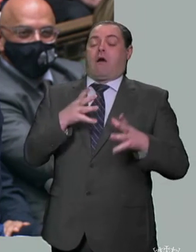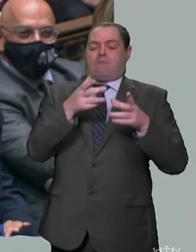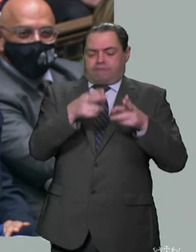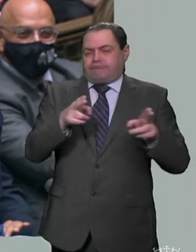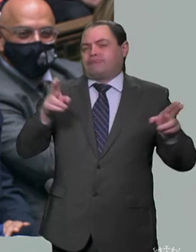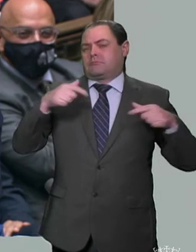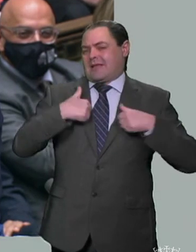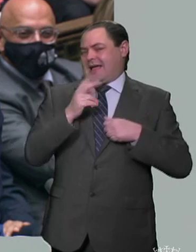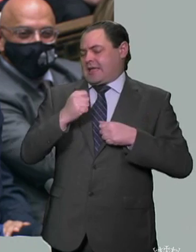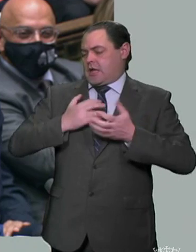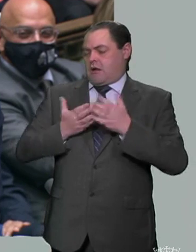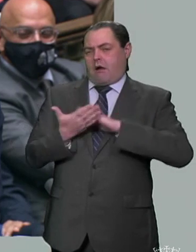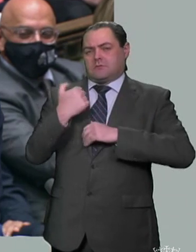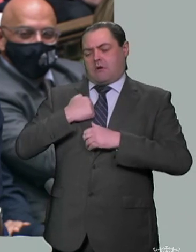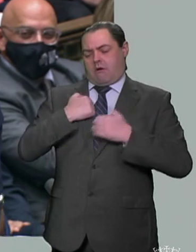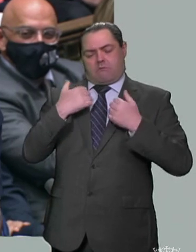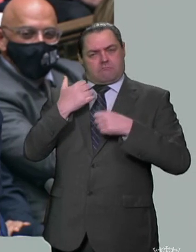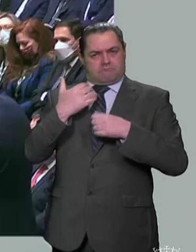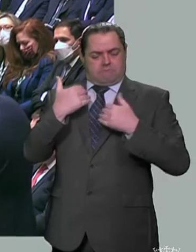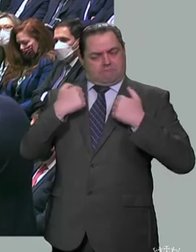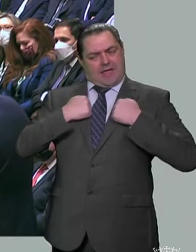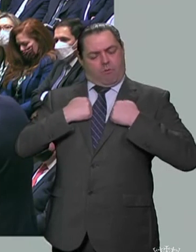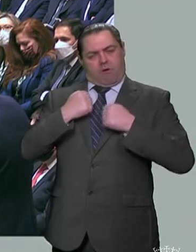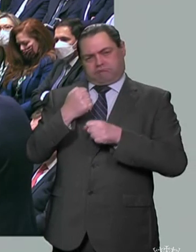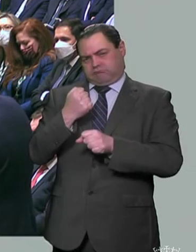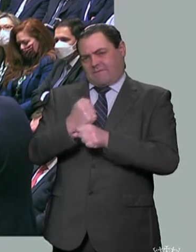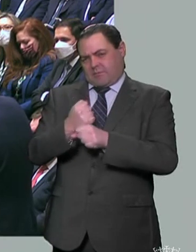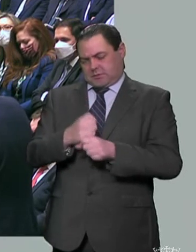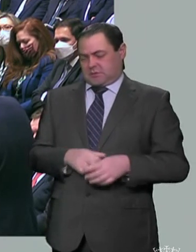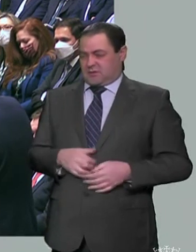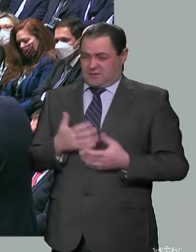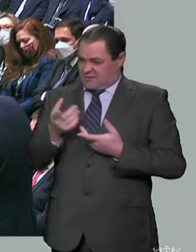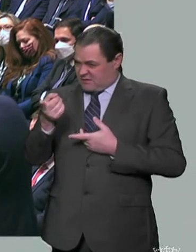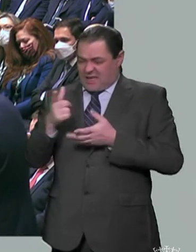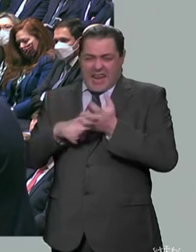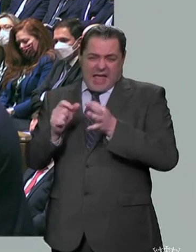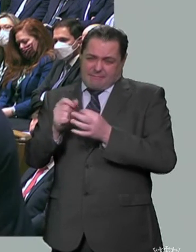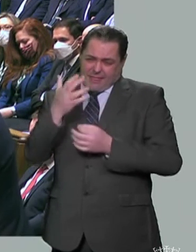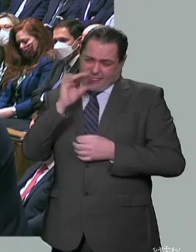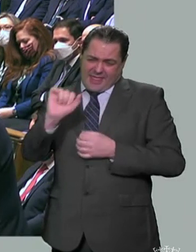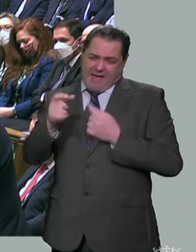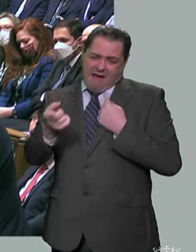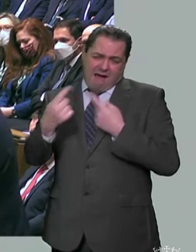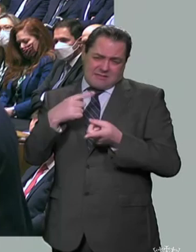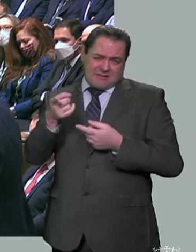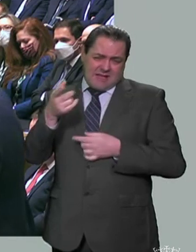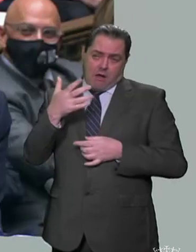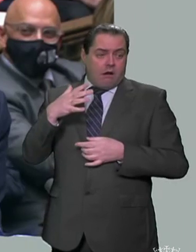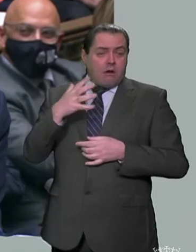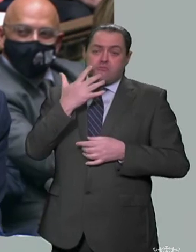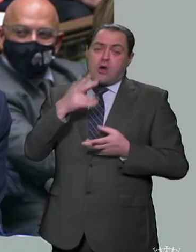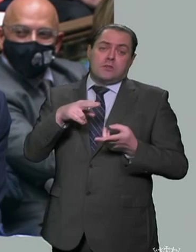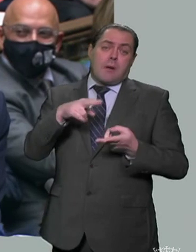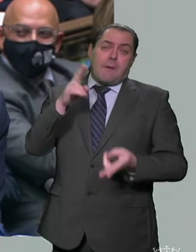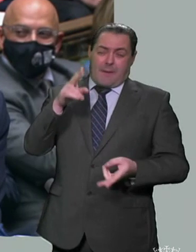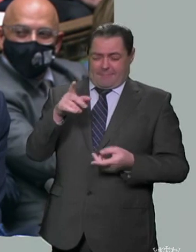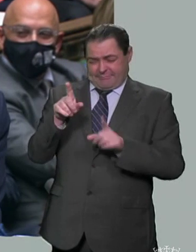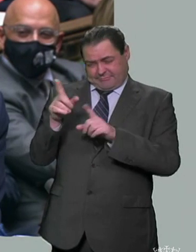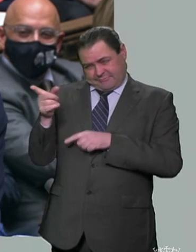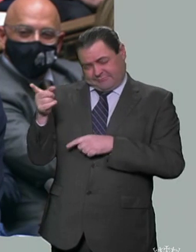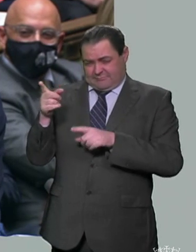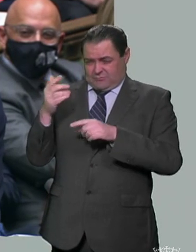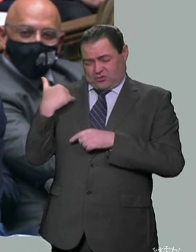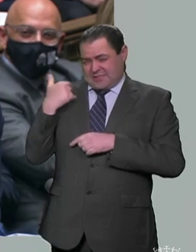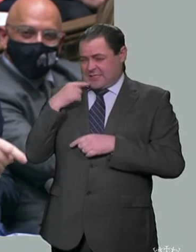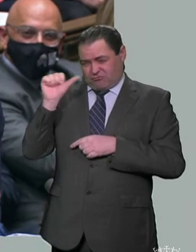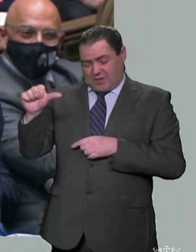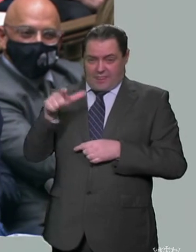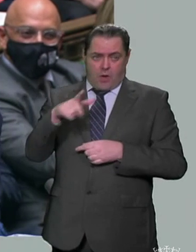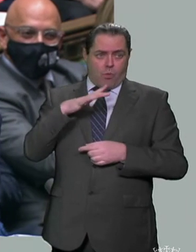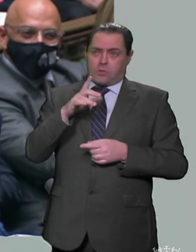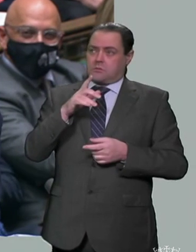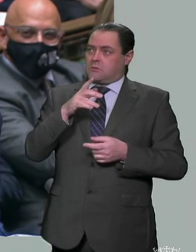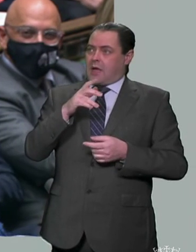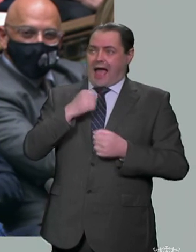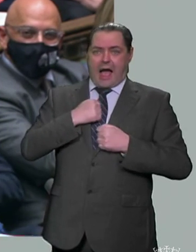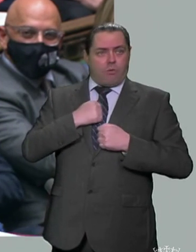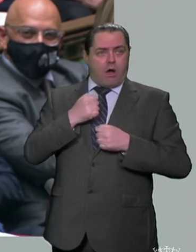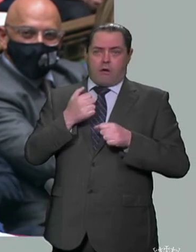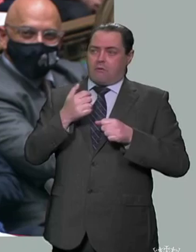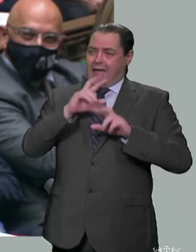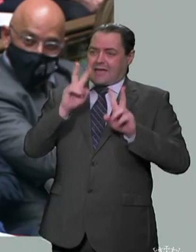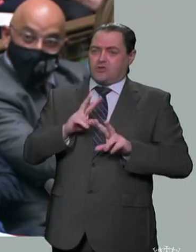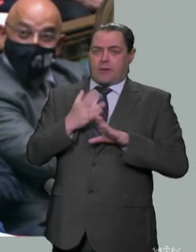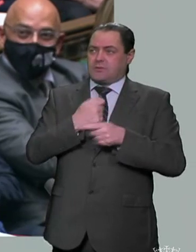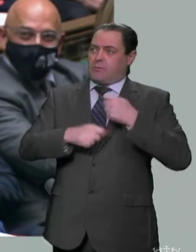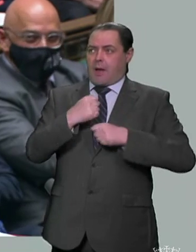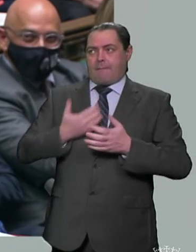It is absolutely farcical that Labour’s answer today to the energy price rises that my honourable Friend correctly diagnoses is to nationalise our energy— Yes it is.